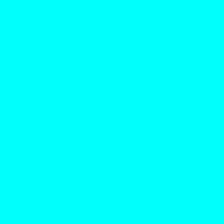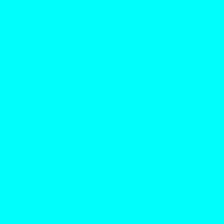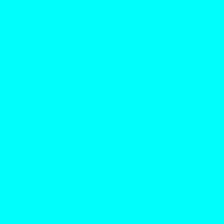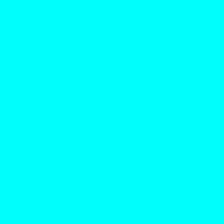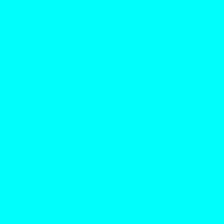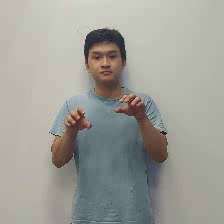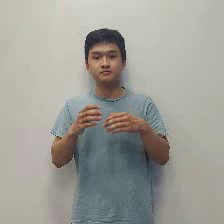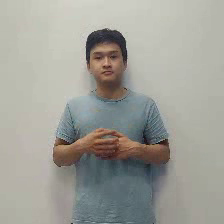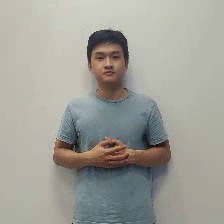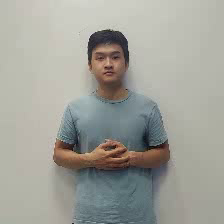Con gấu